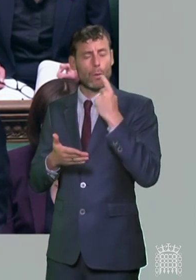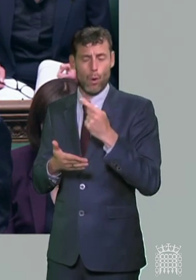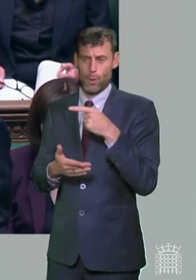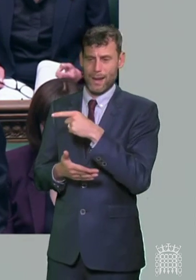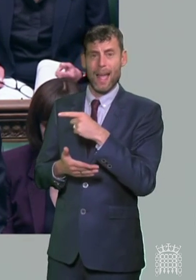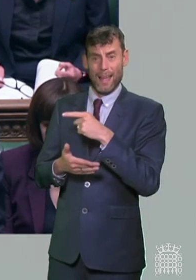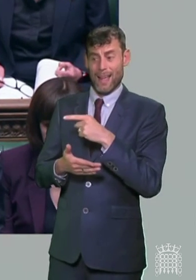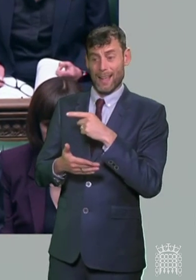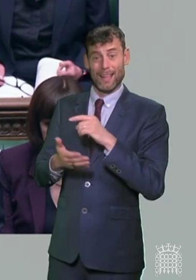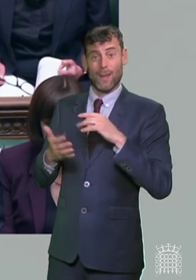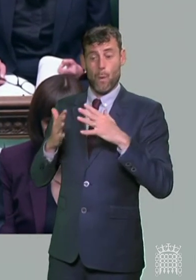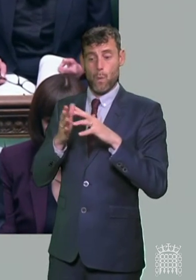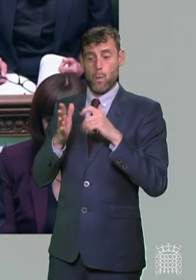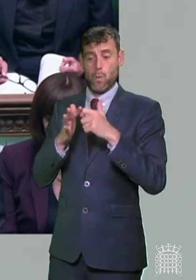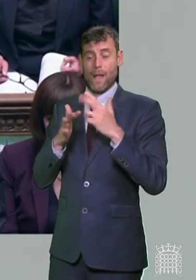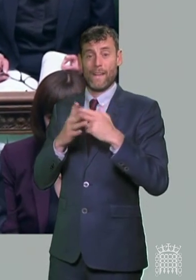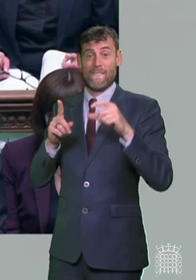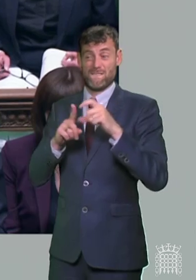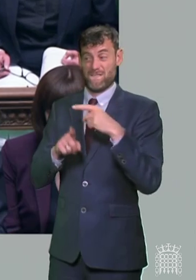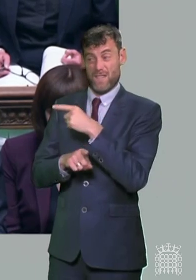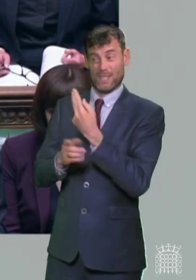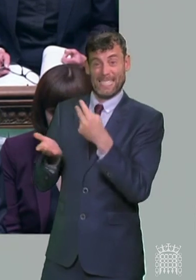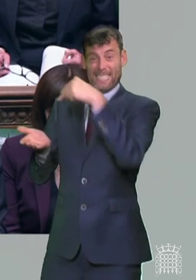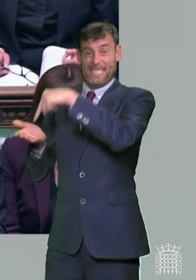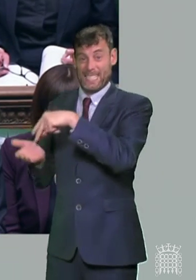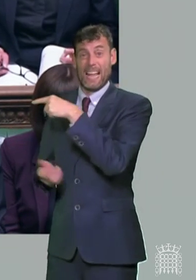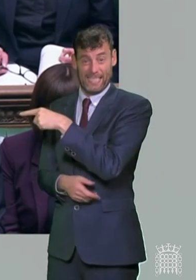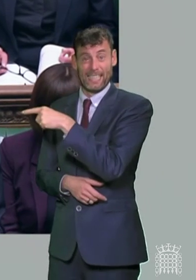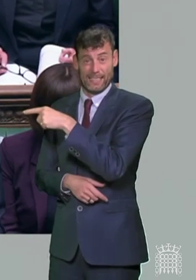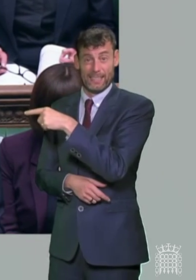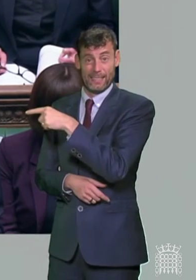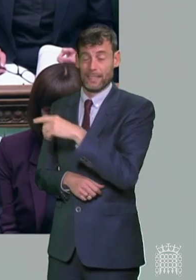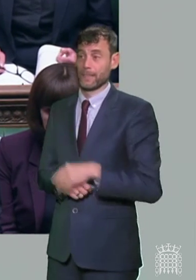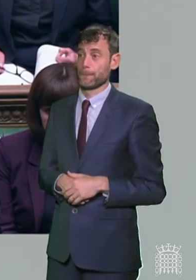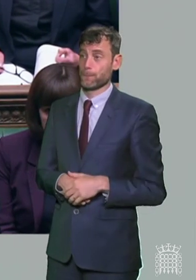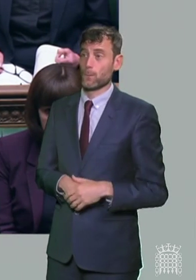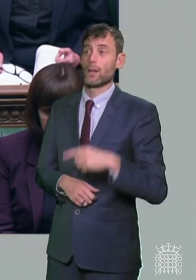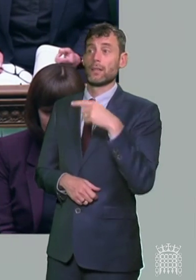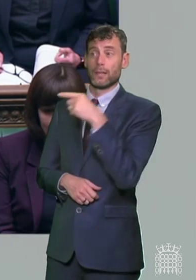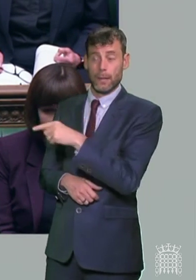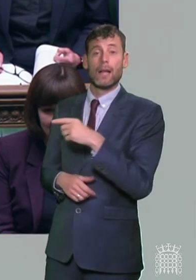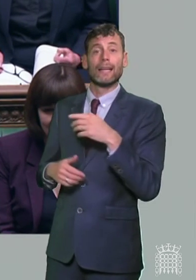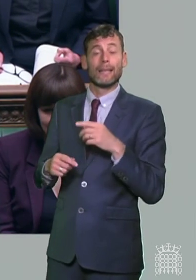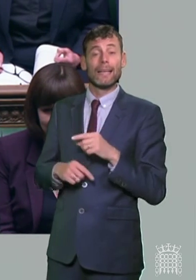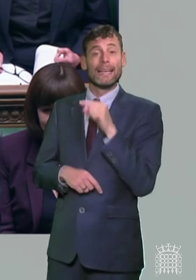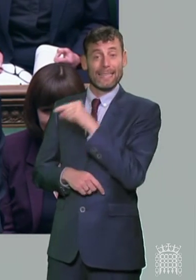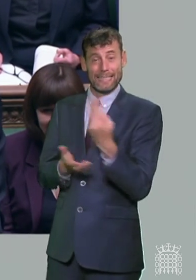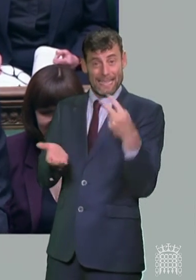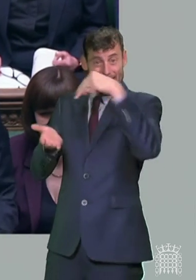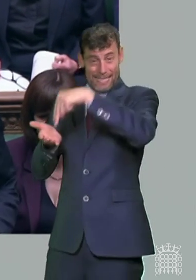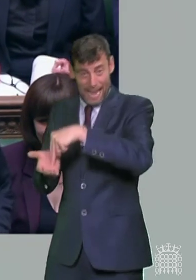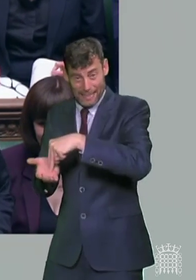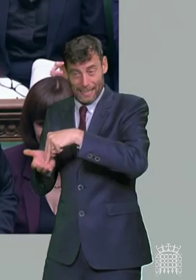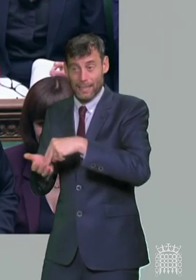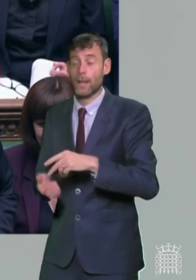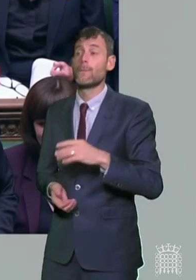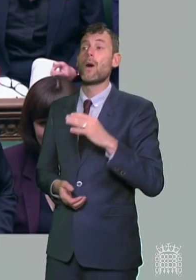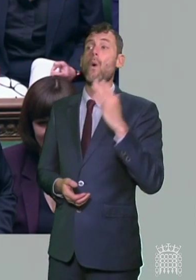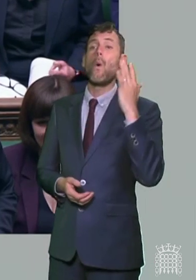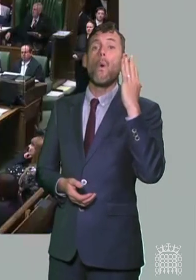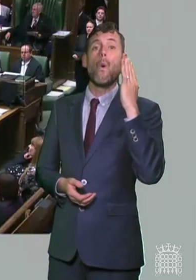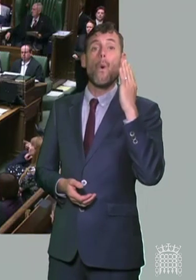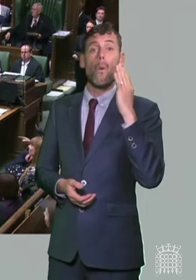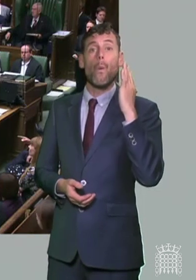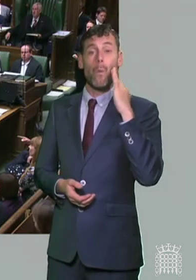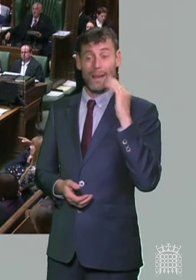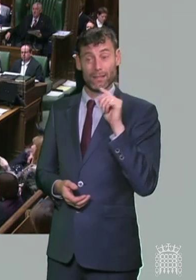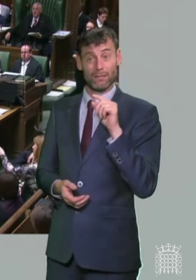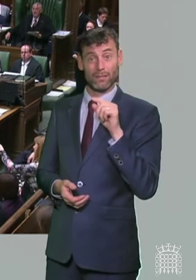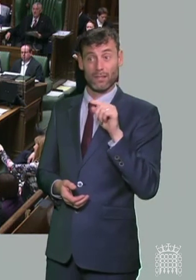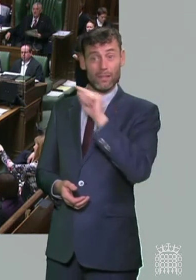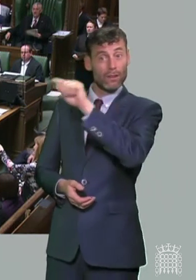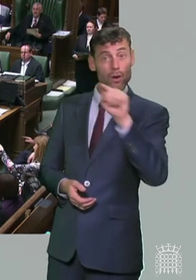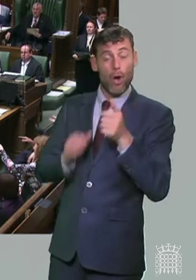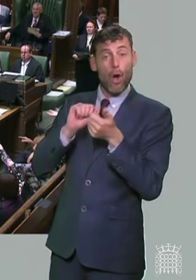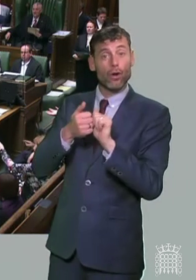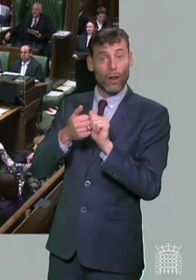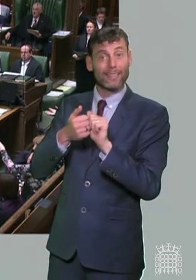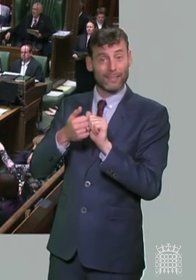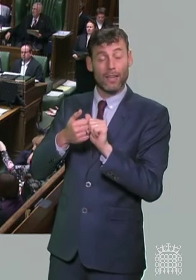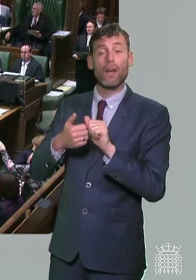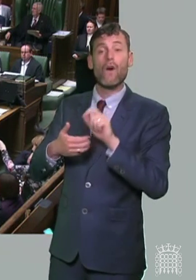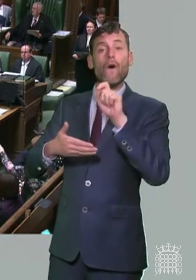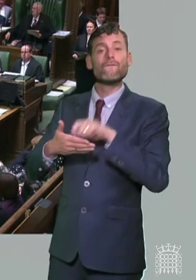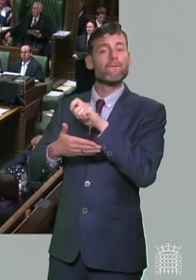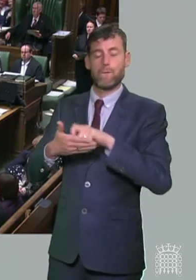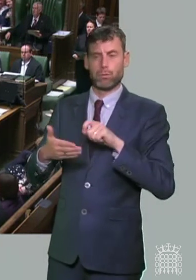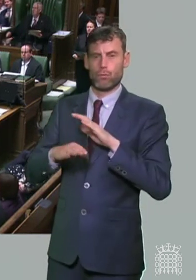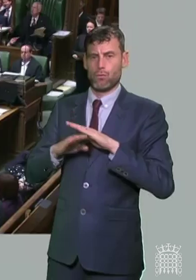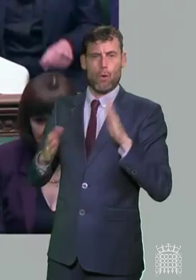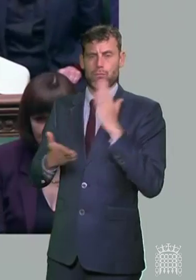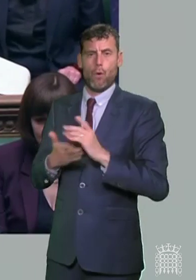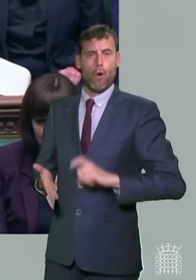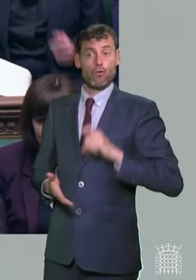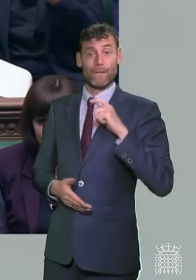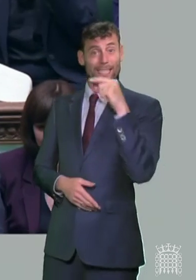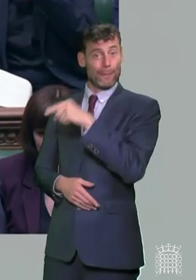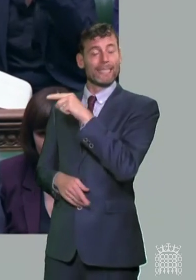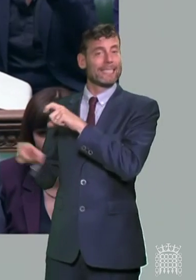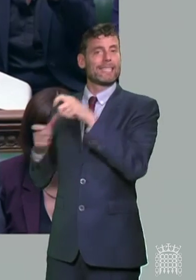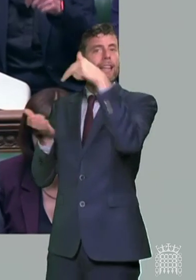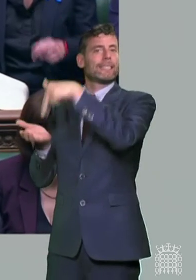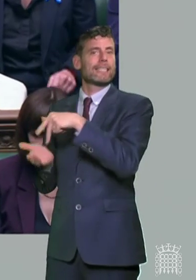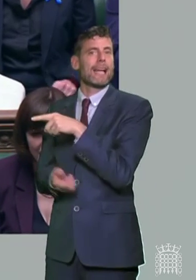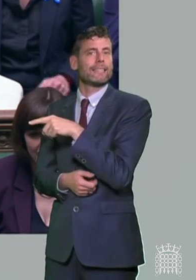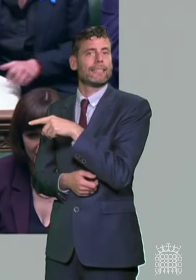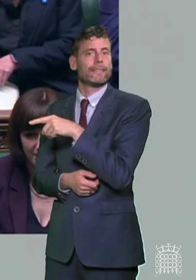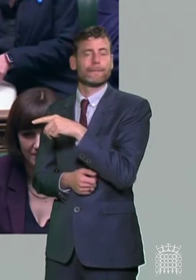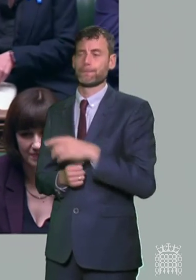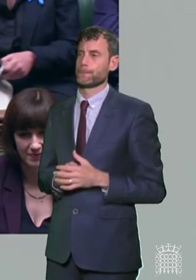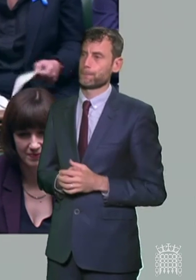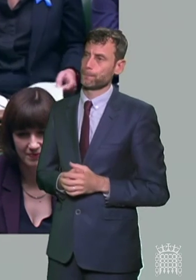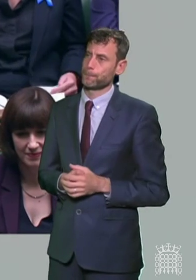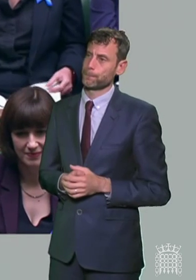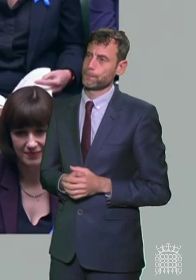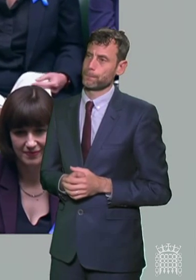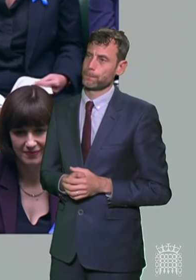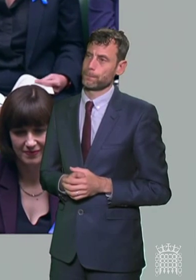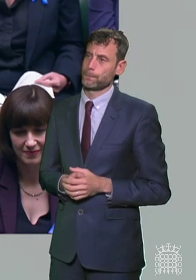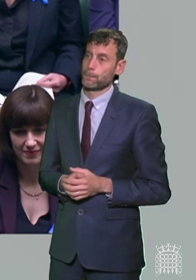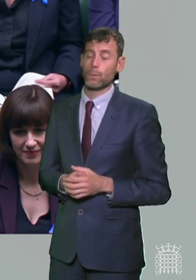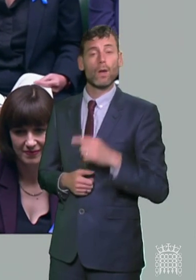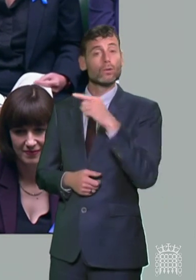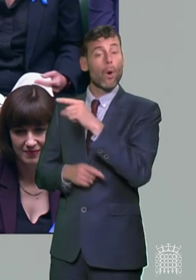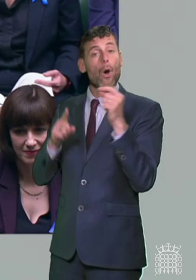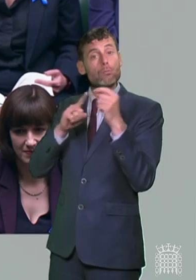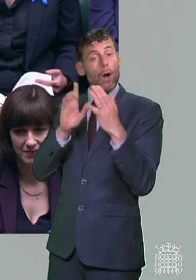He is standing, even though his own colleagues think he is so useless that they held a vote of no confidence in him.